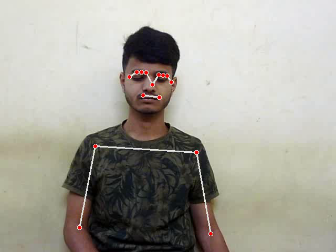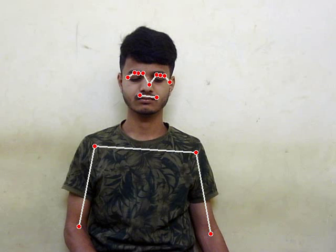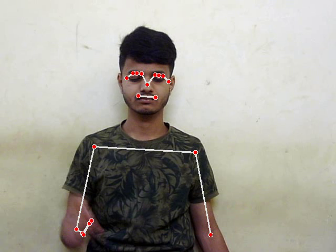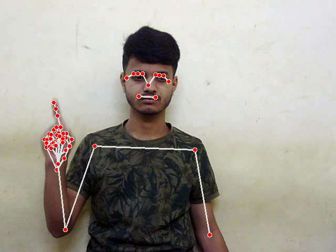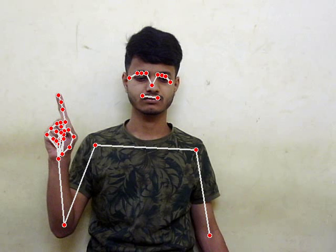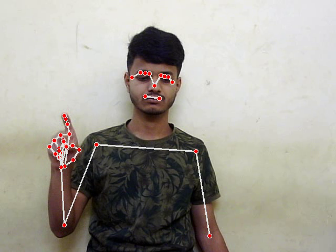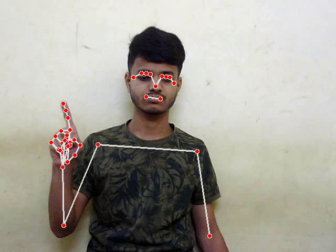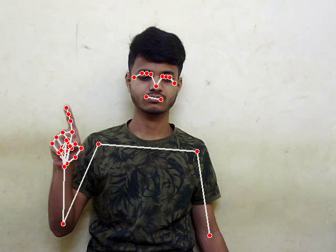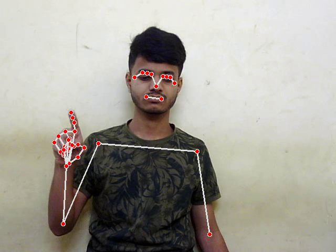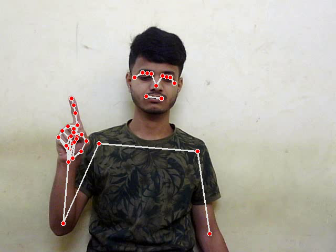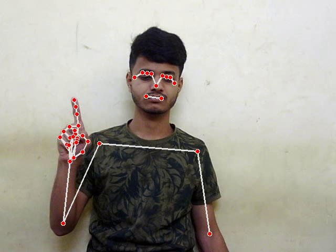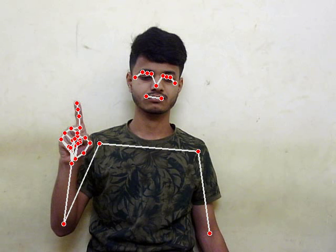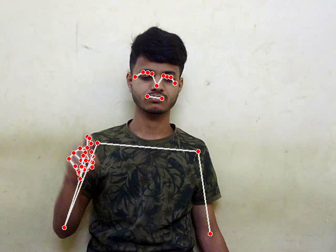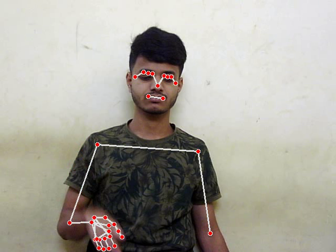need